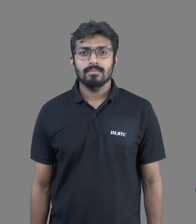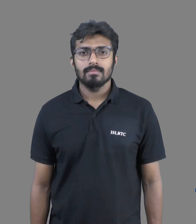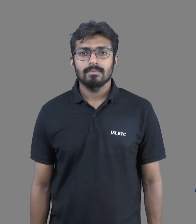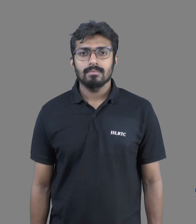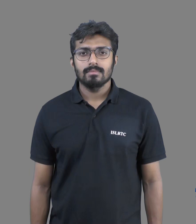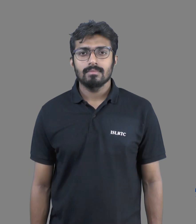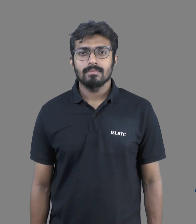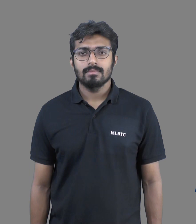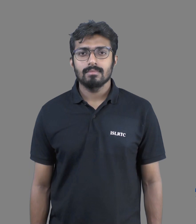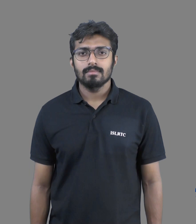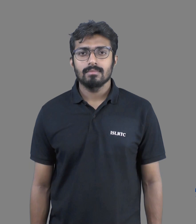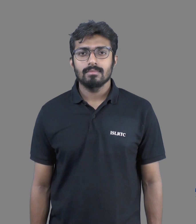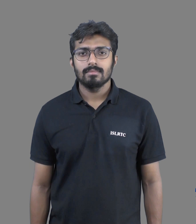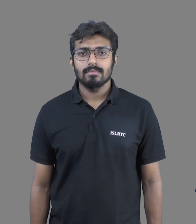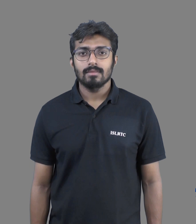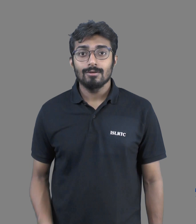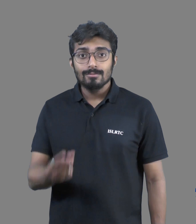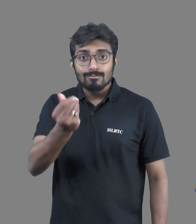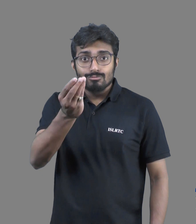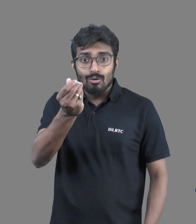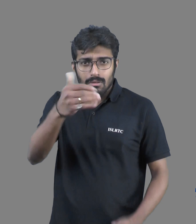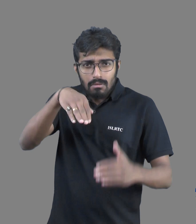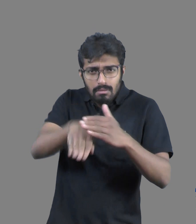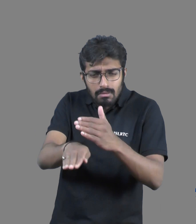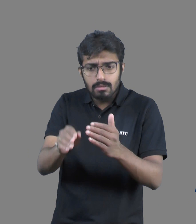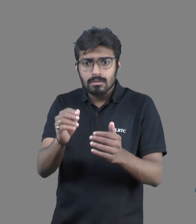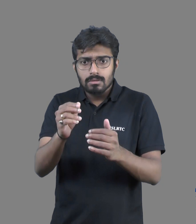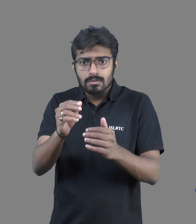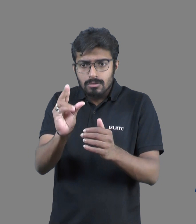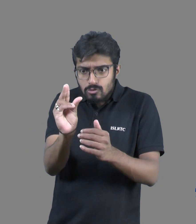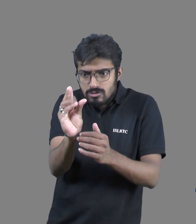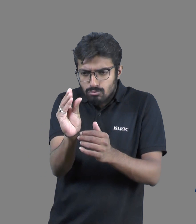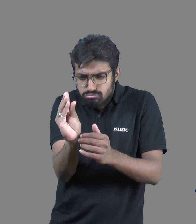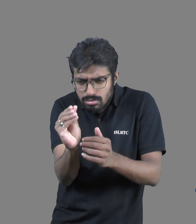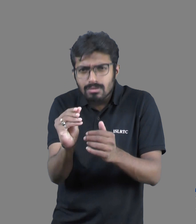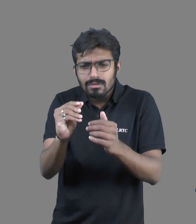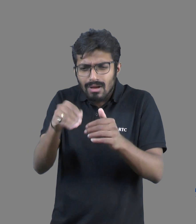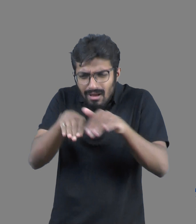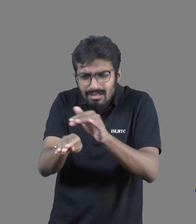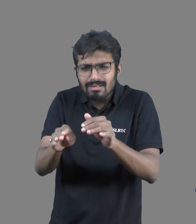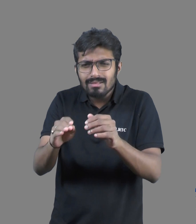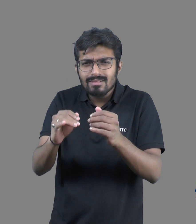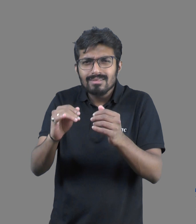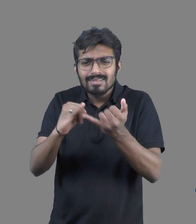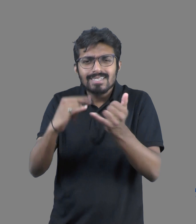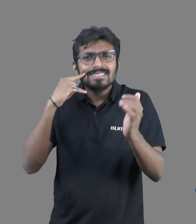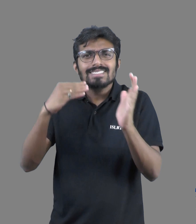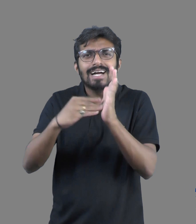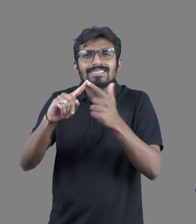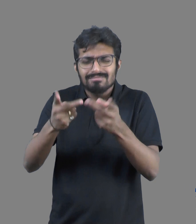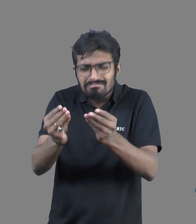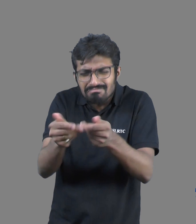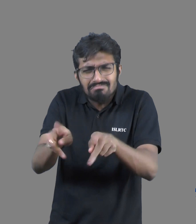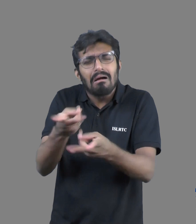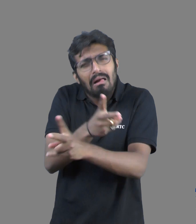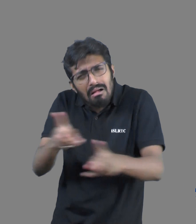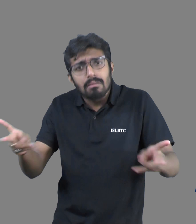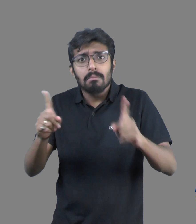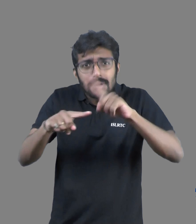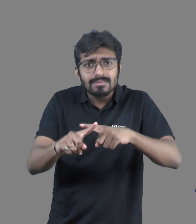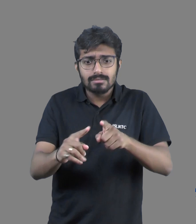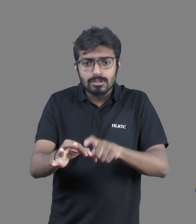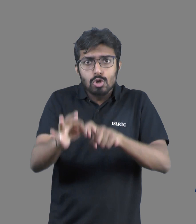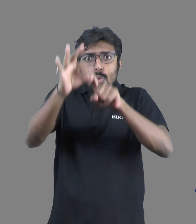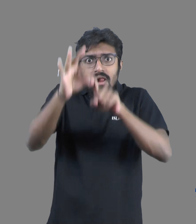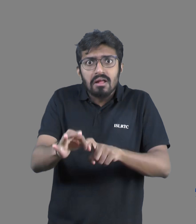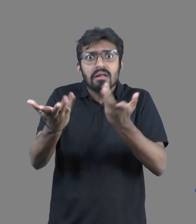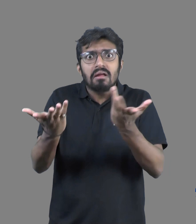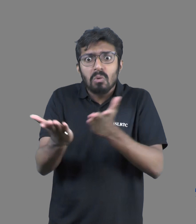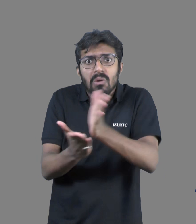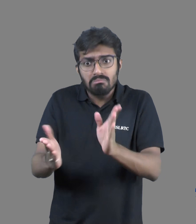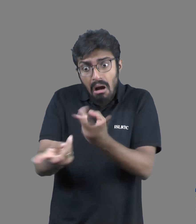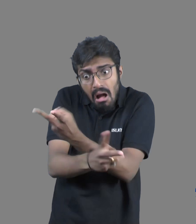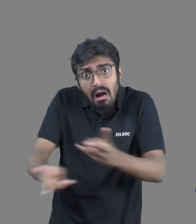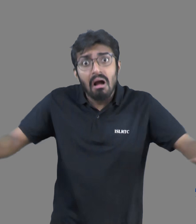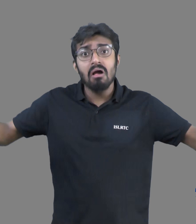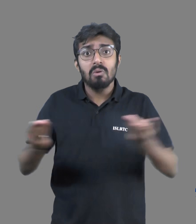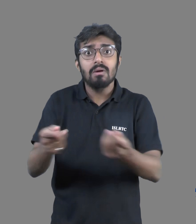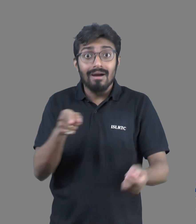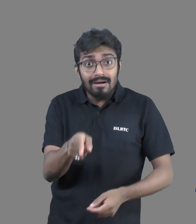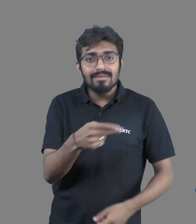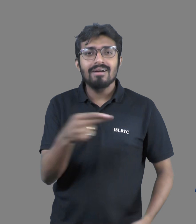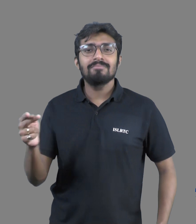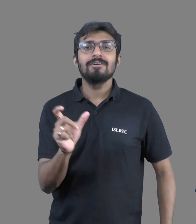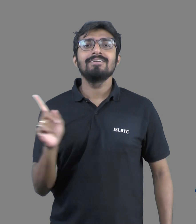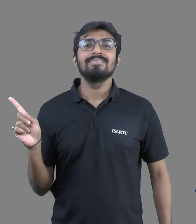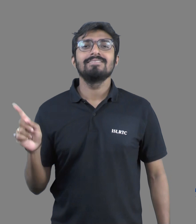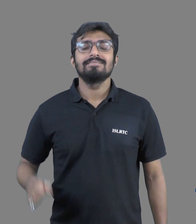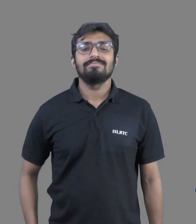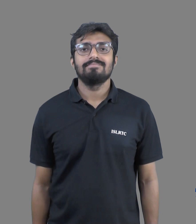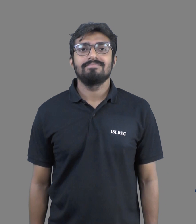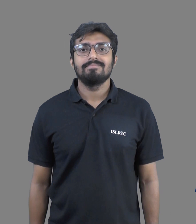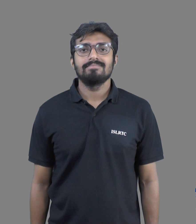Soil Physics